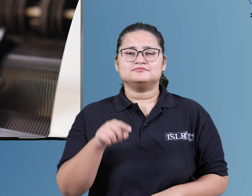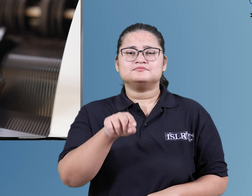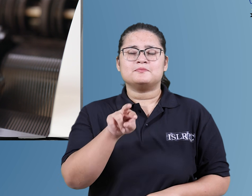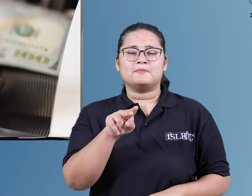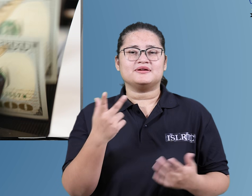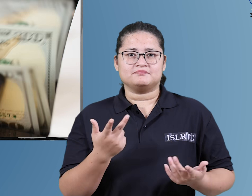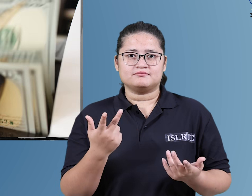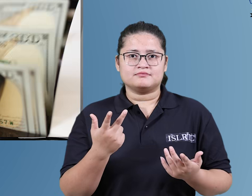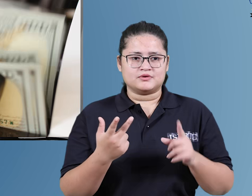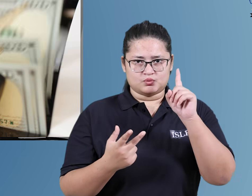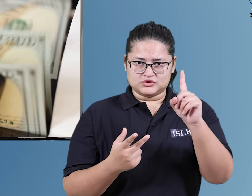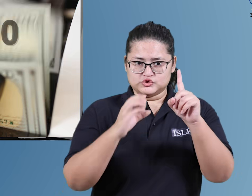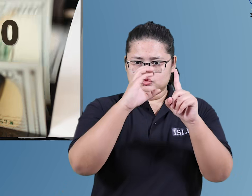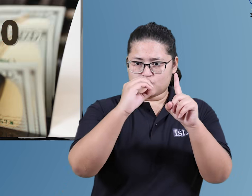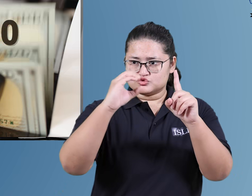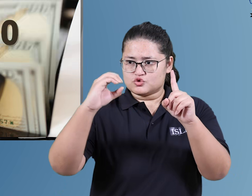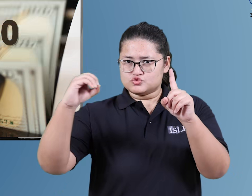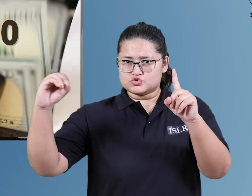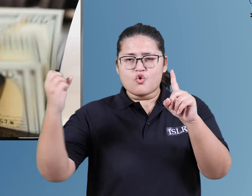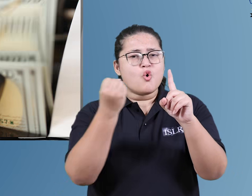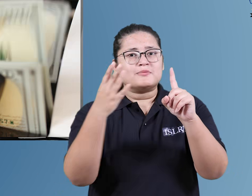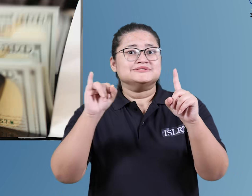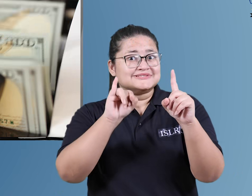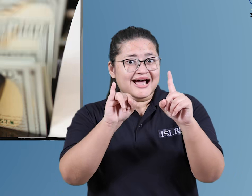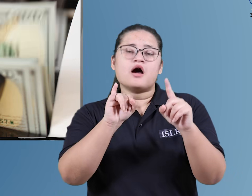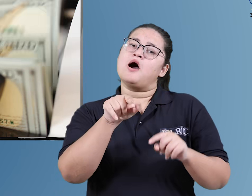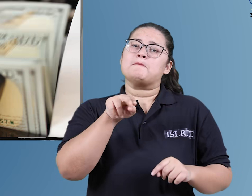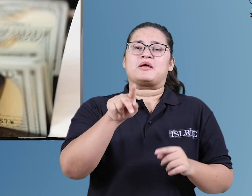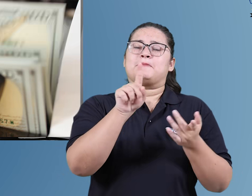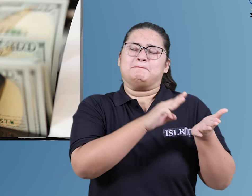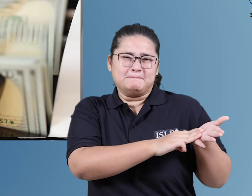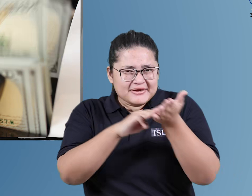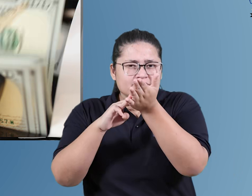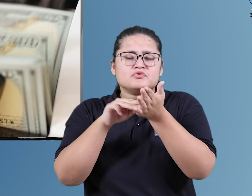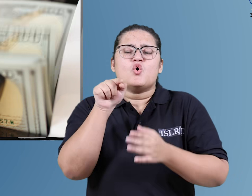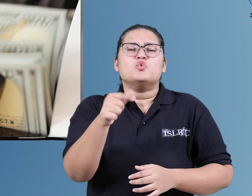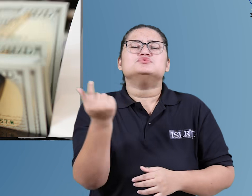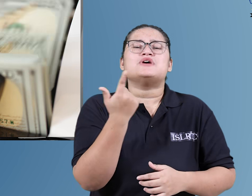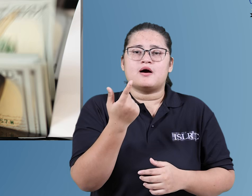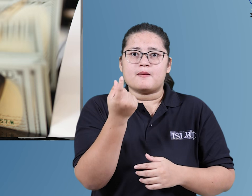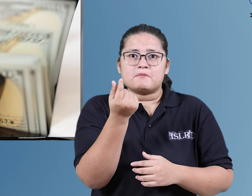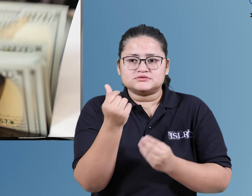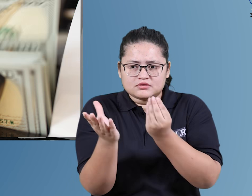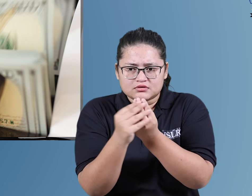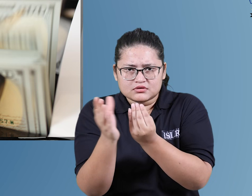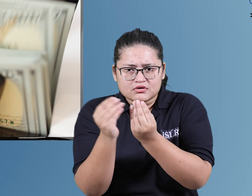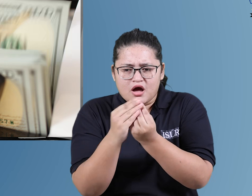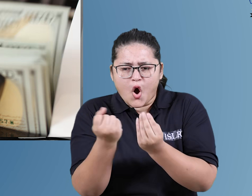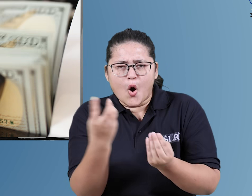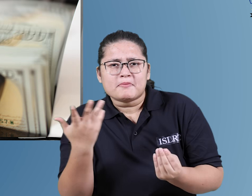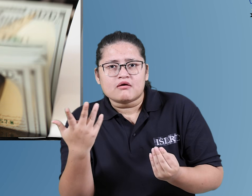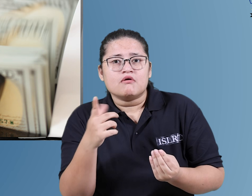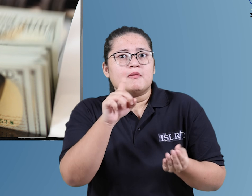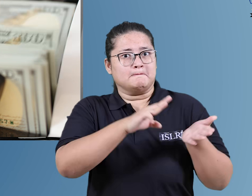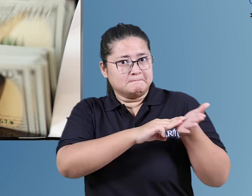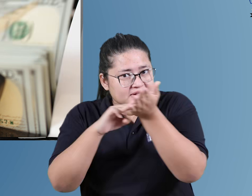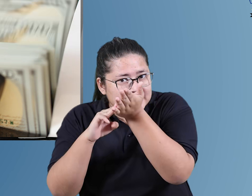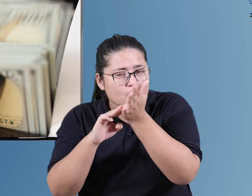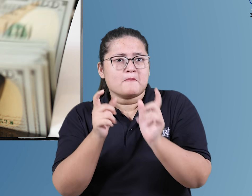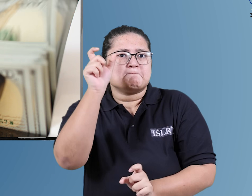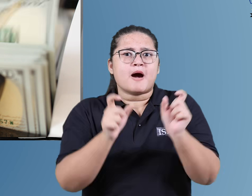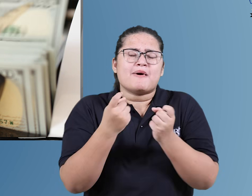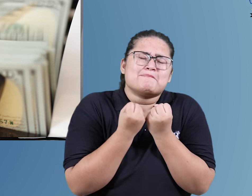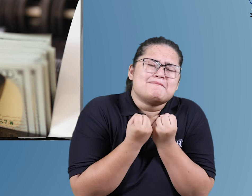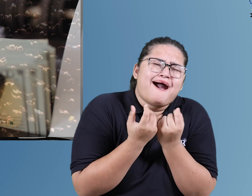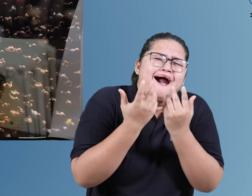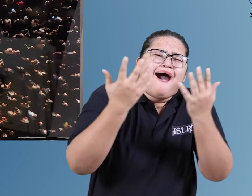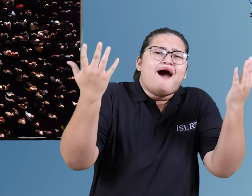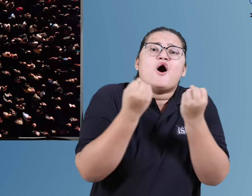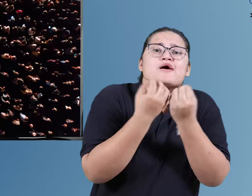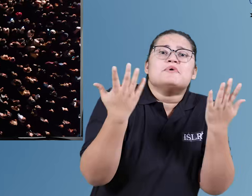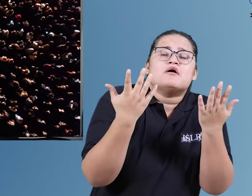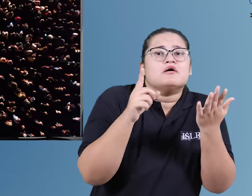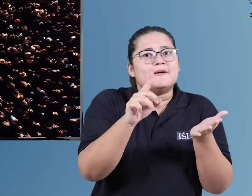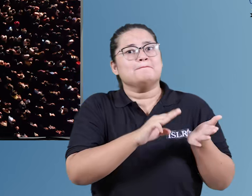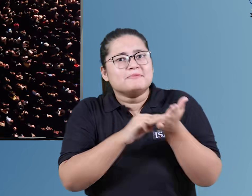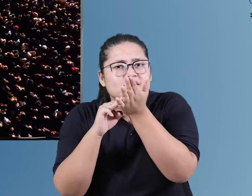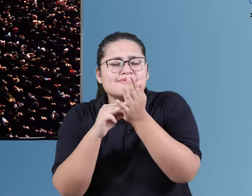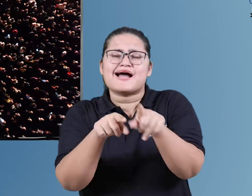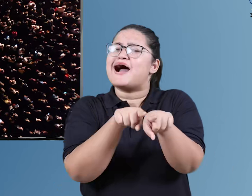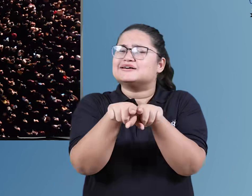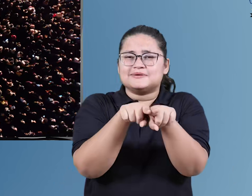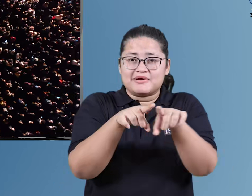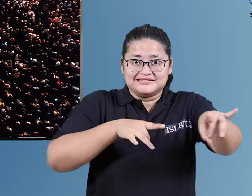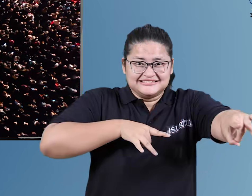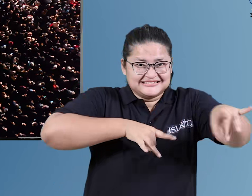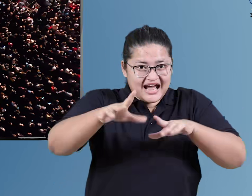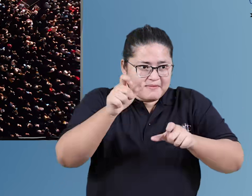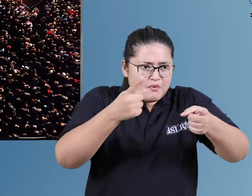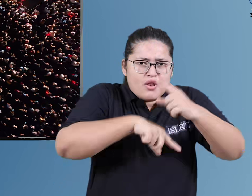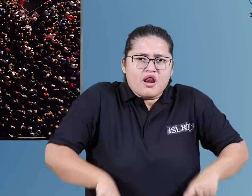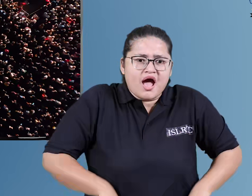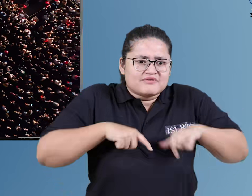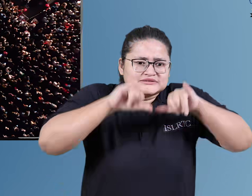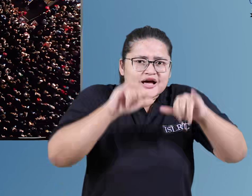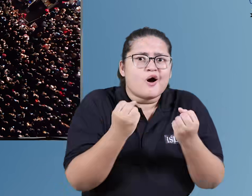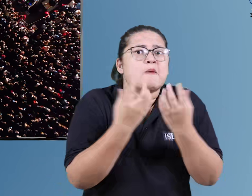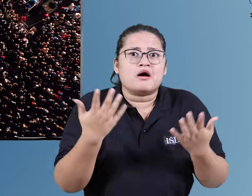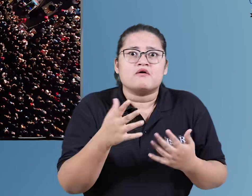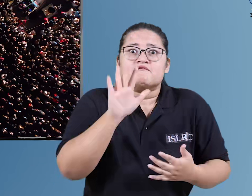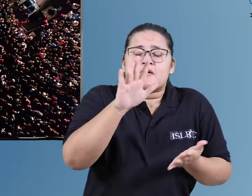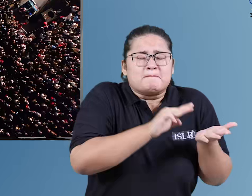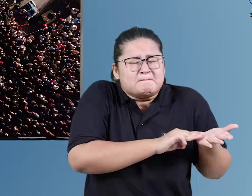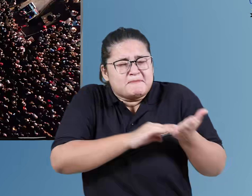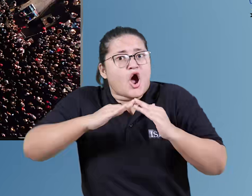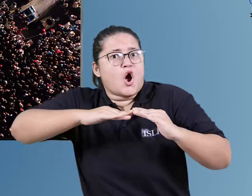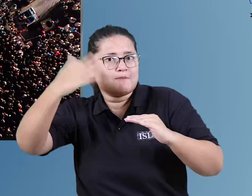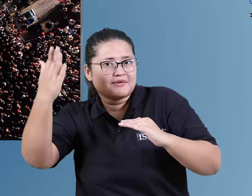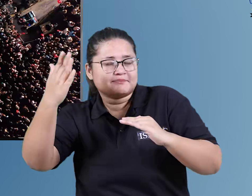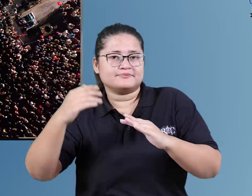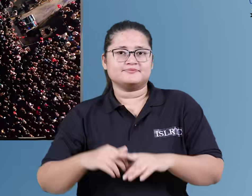The word "million" contains six zeros (1,000,000). It is often used to express large quantities, especially in terms of money, such as one million dollars or a population of one million. For example, the city has a population of over 5 million people.